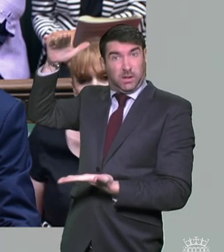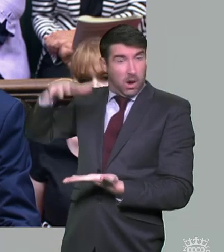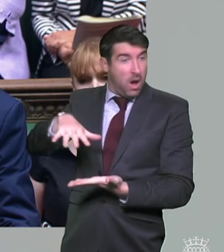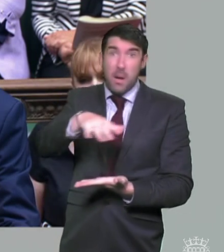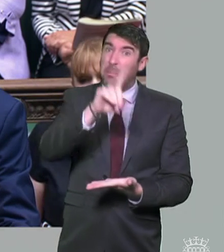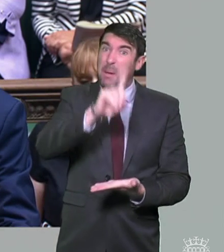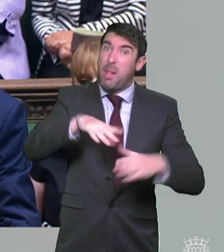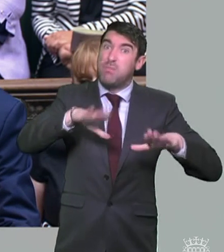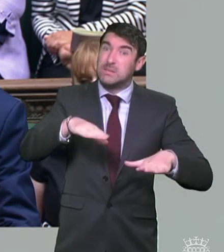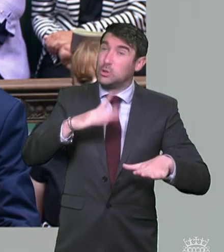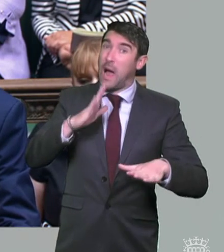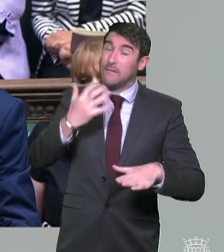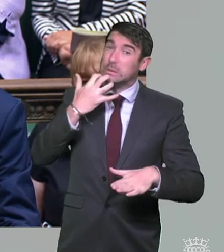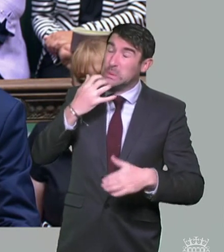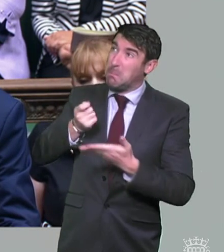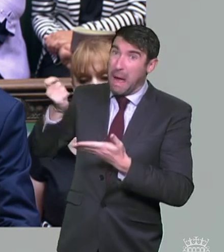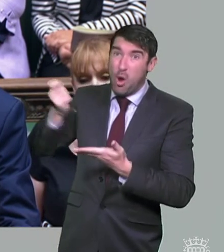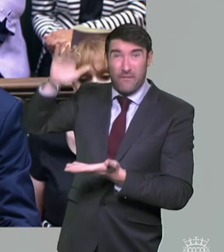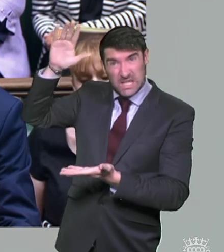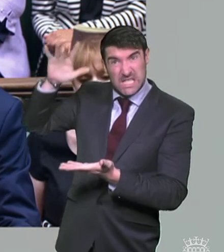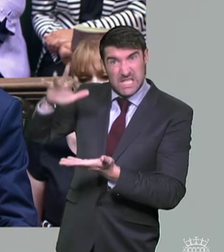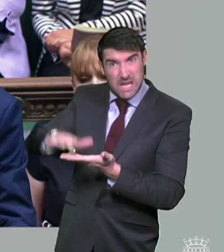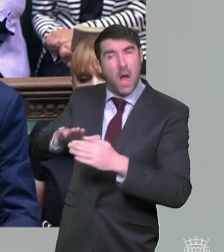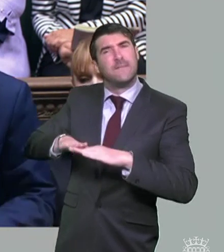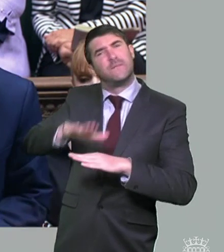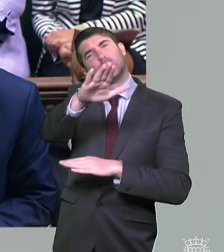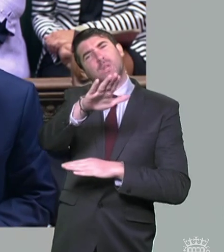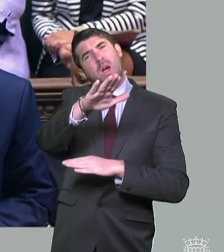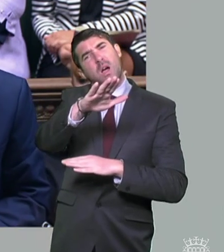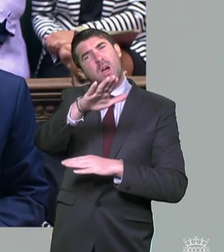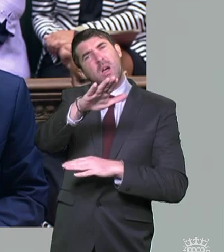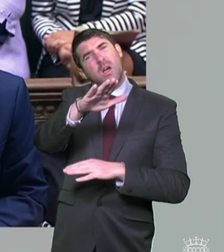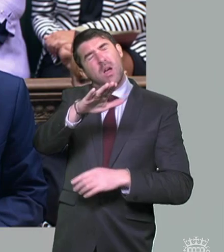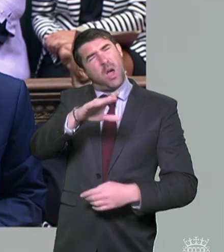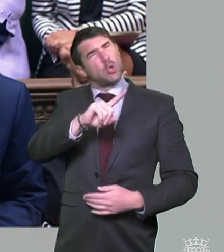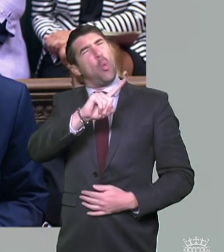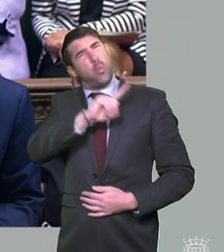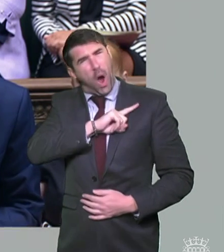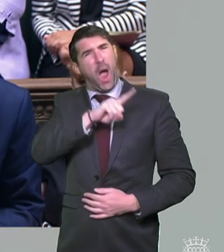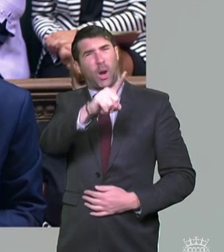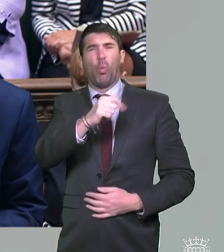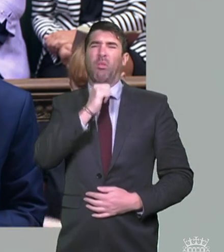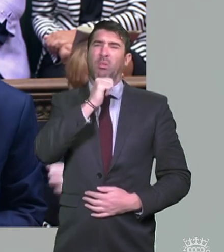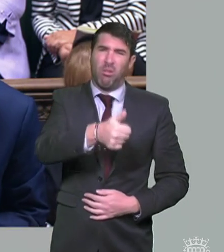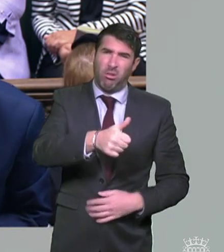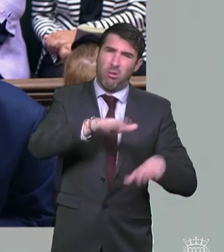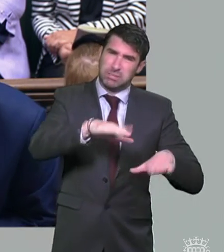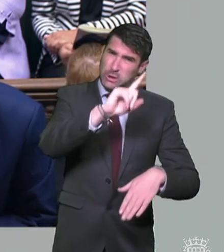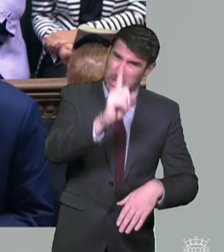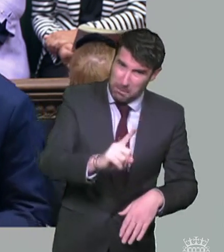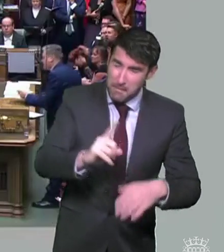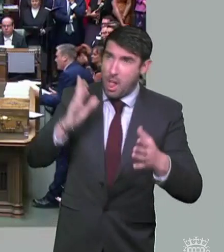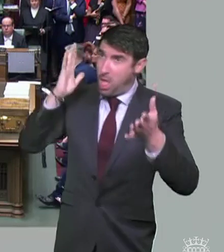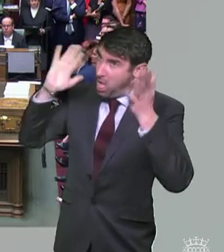More borrowing than is needed—that is the true cost of her choice to protect oil and gas profits, isn’t it?